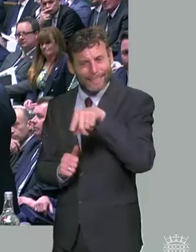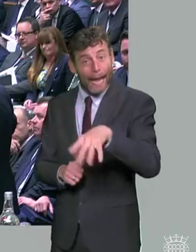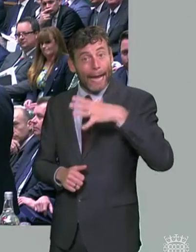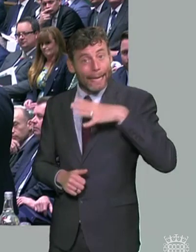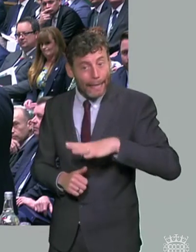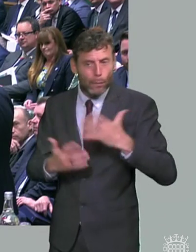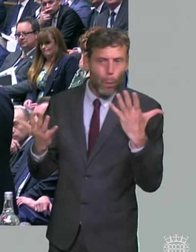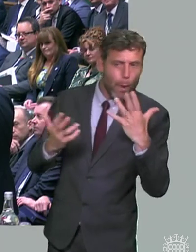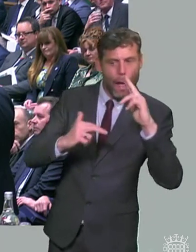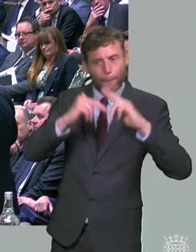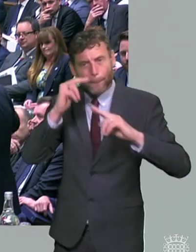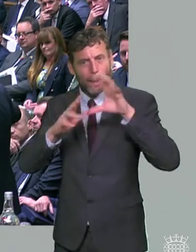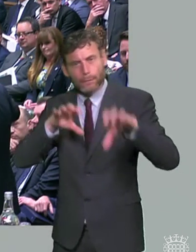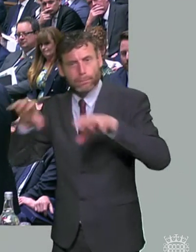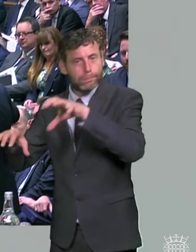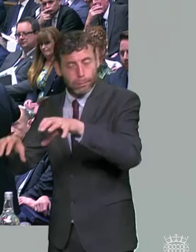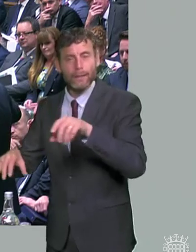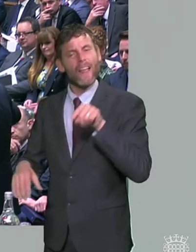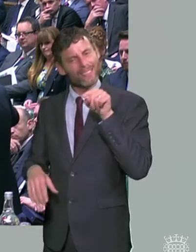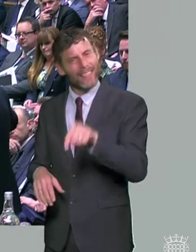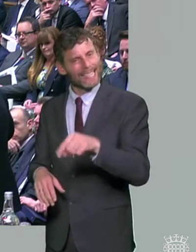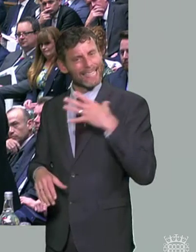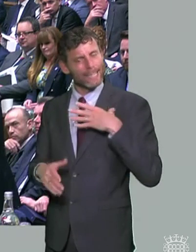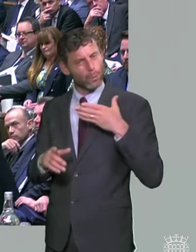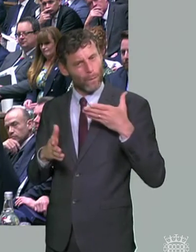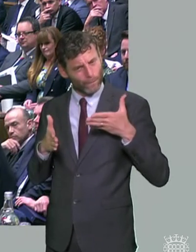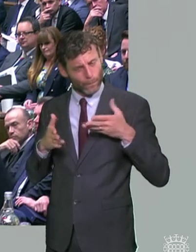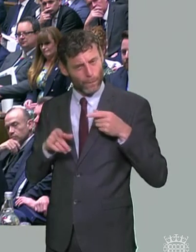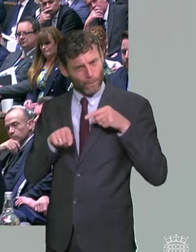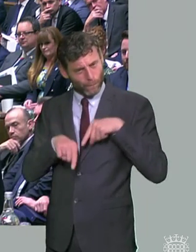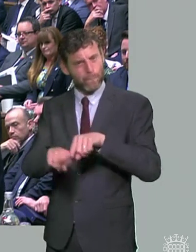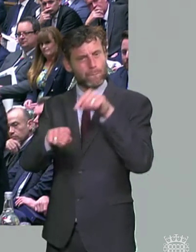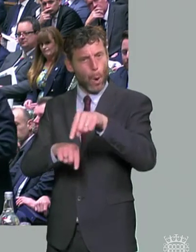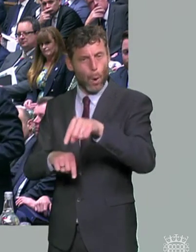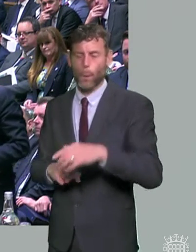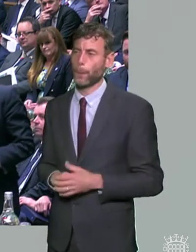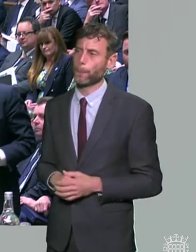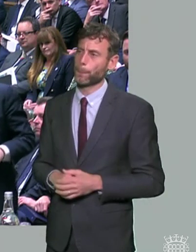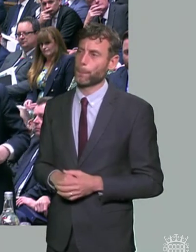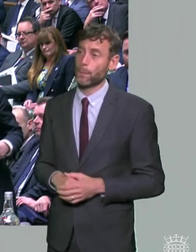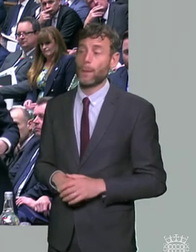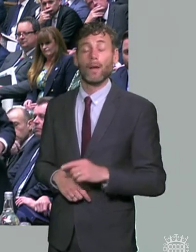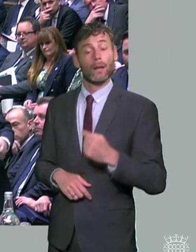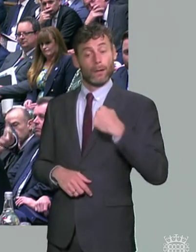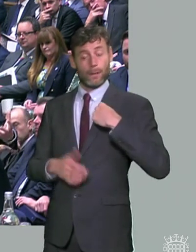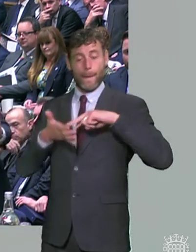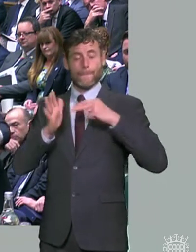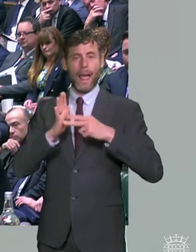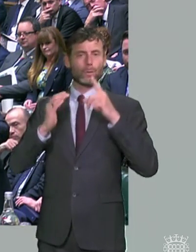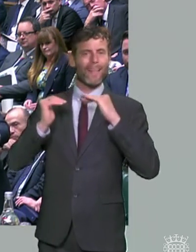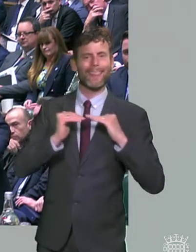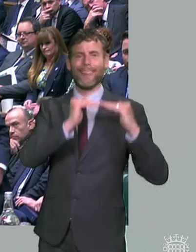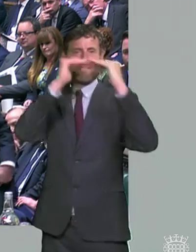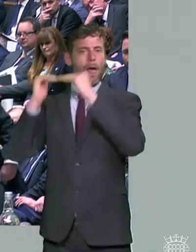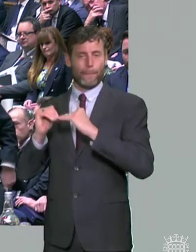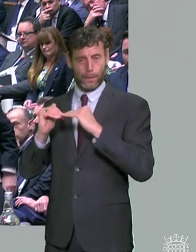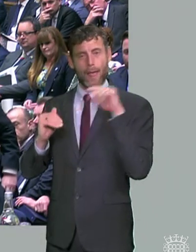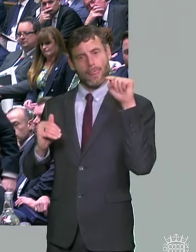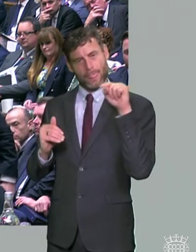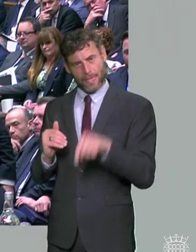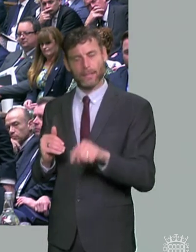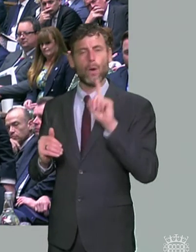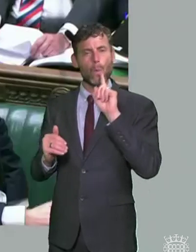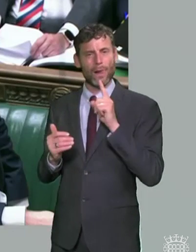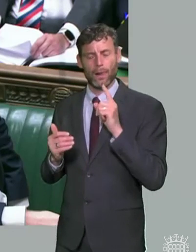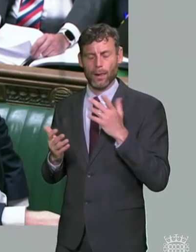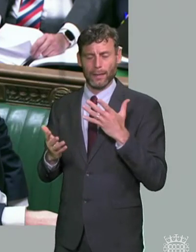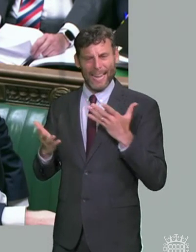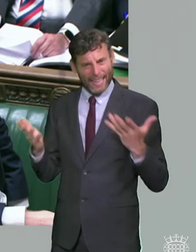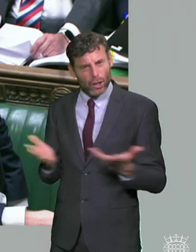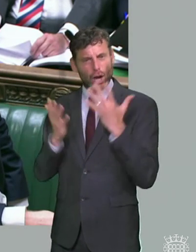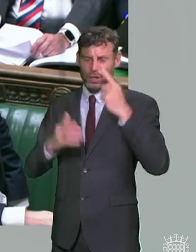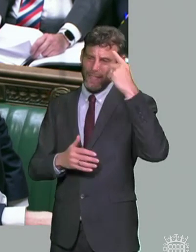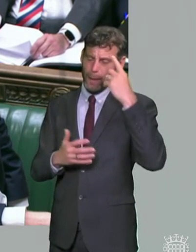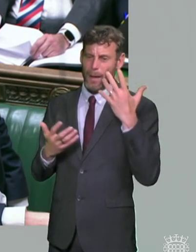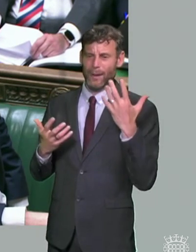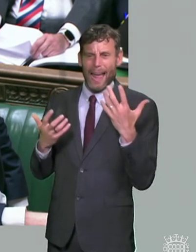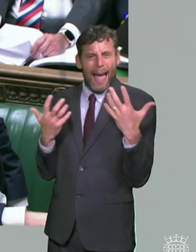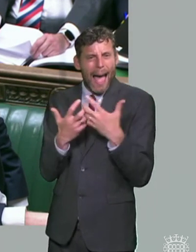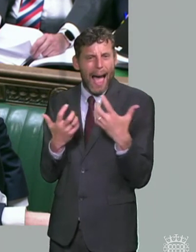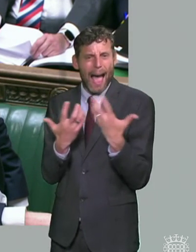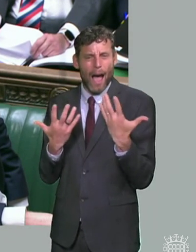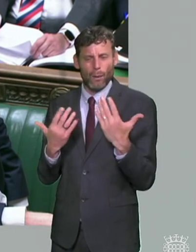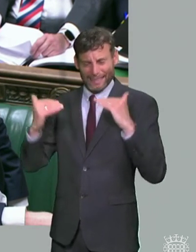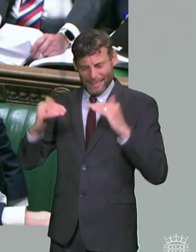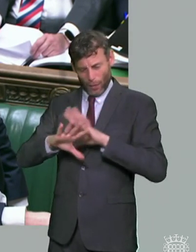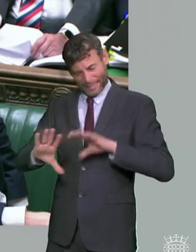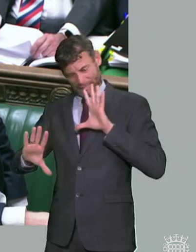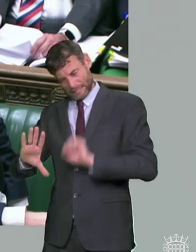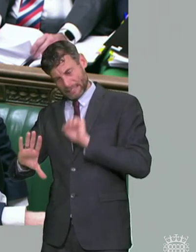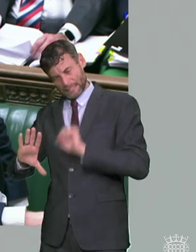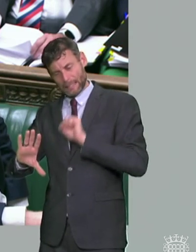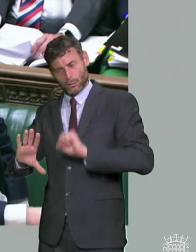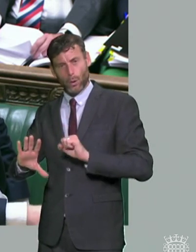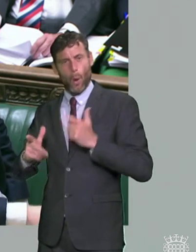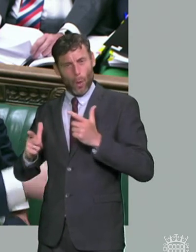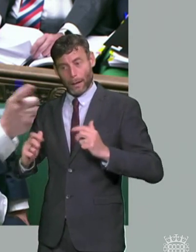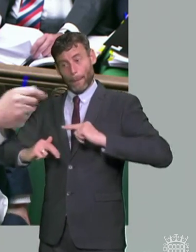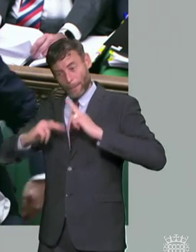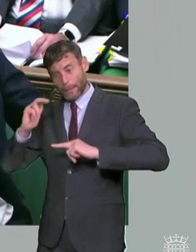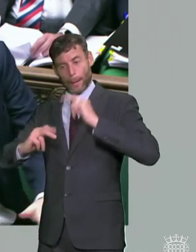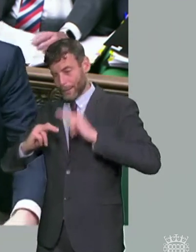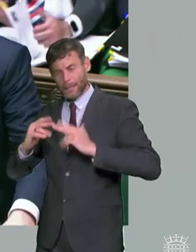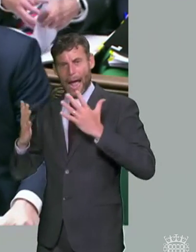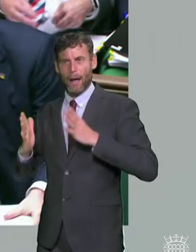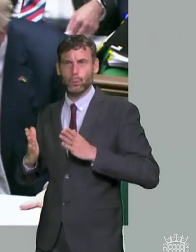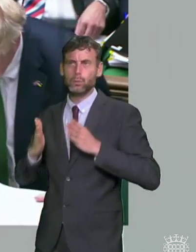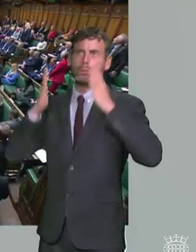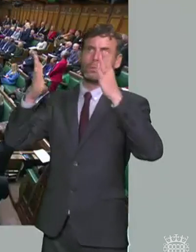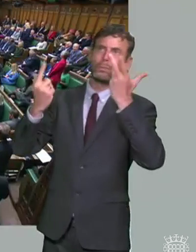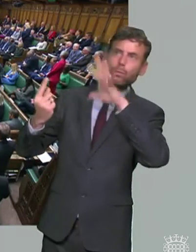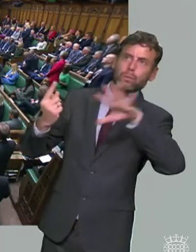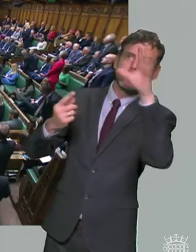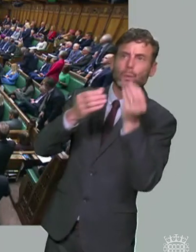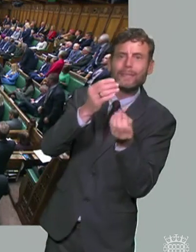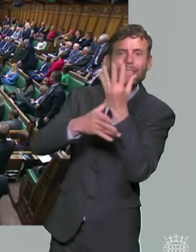That is what we insist on, but I want to make it absolutely clear that part of the genius of levelling up is that it will encourage us to take some of the pressure and heat out of the south-east of England, which has been overburdened for decades, and we can do it.